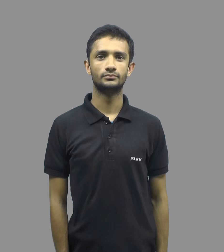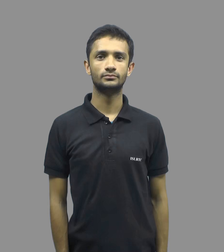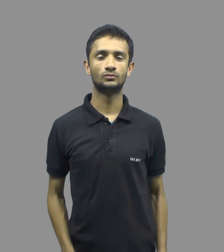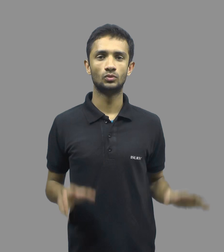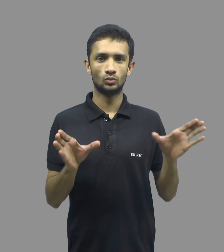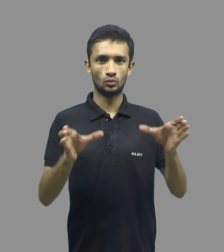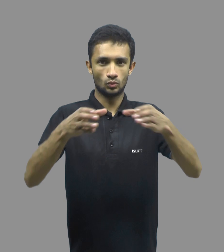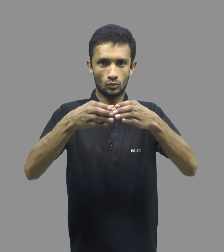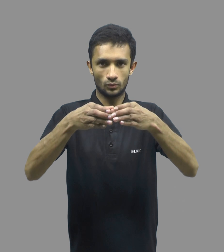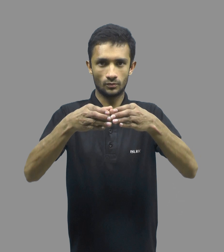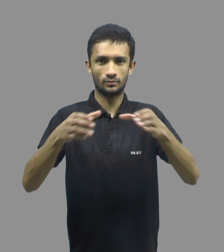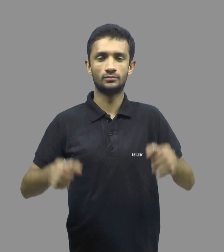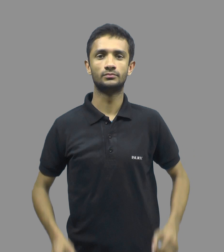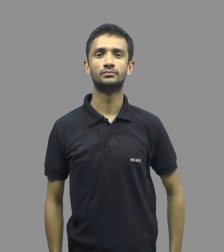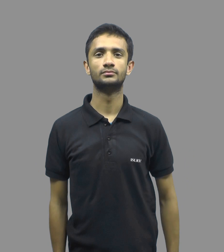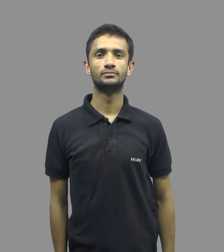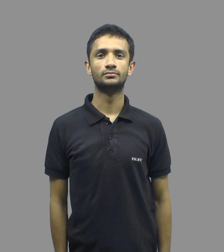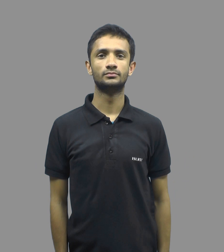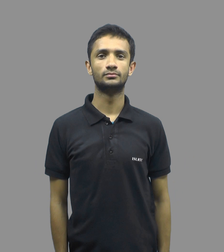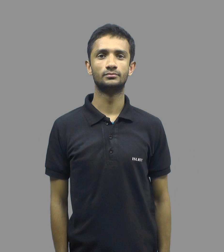Group